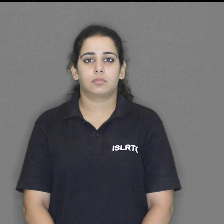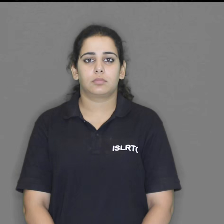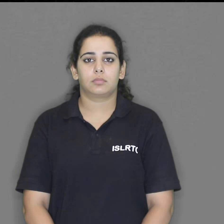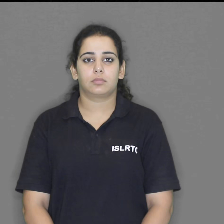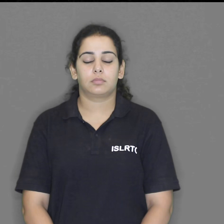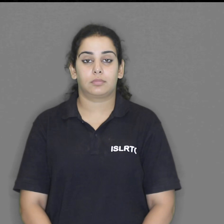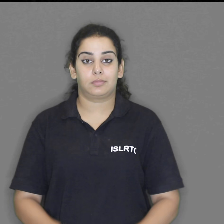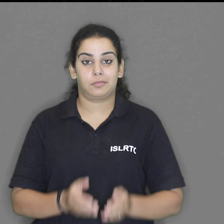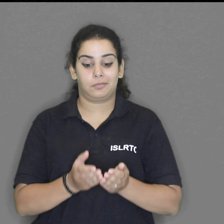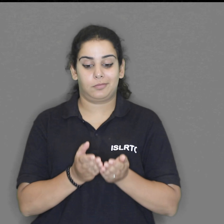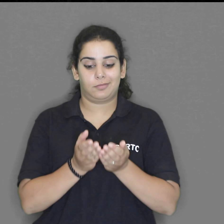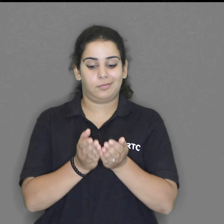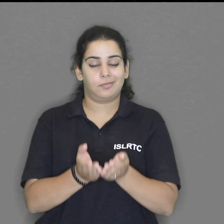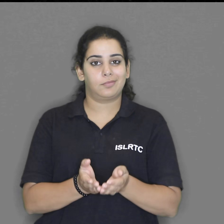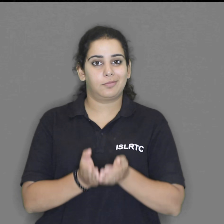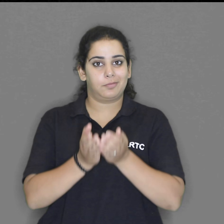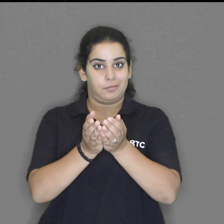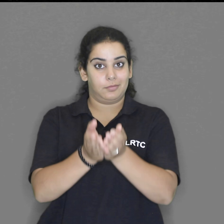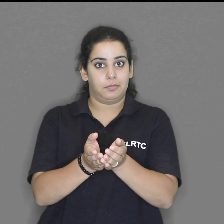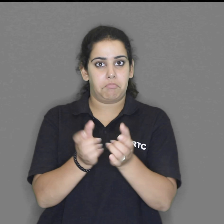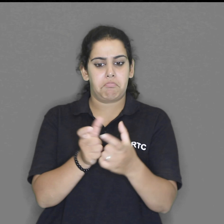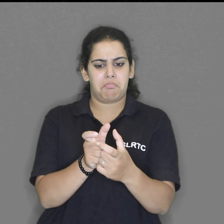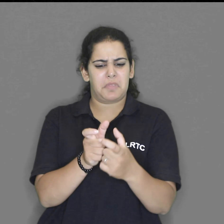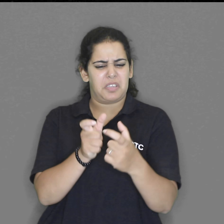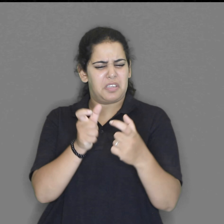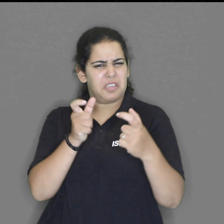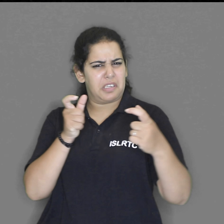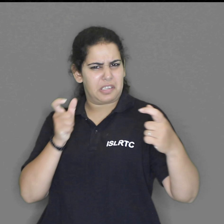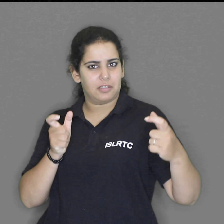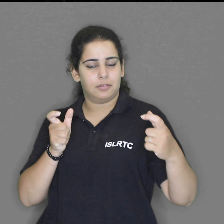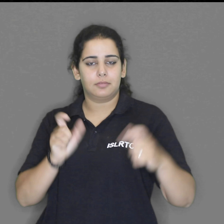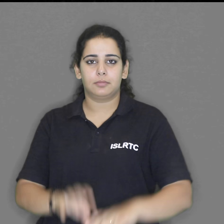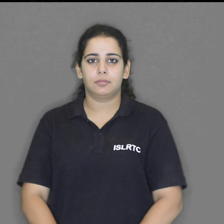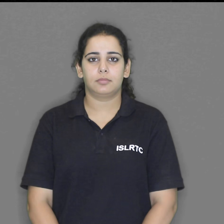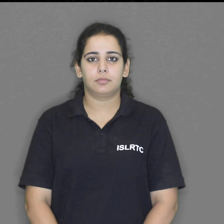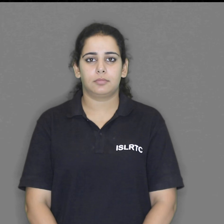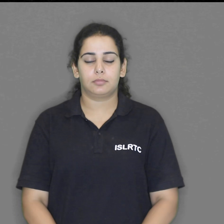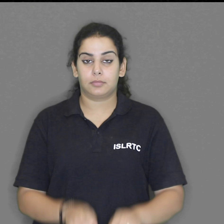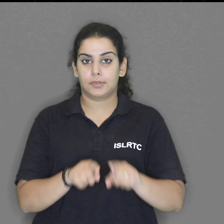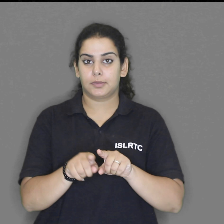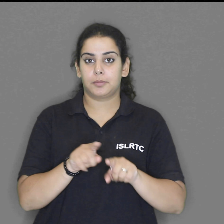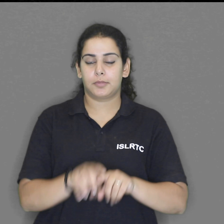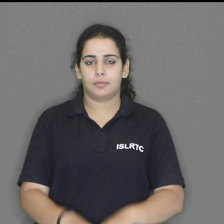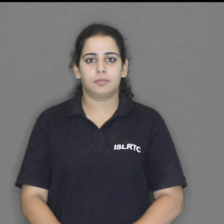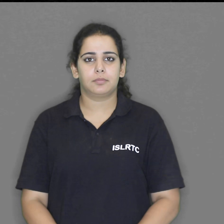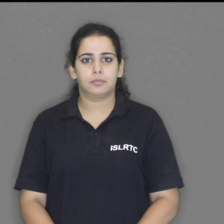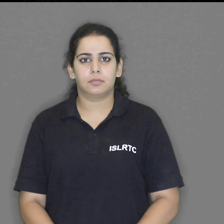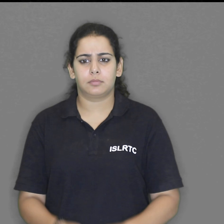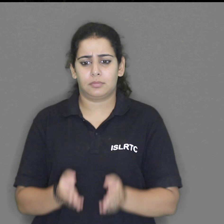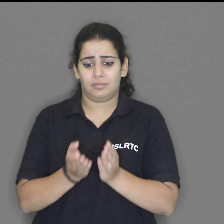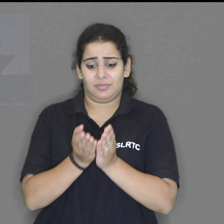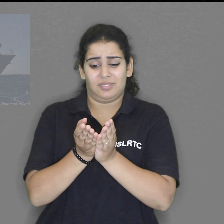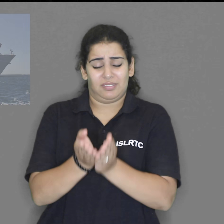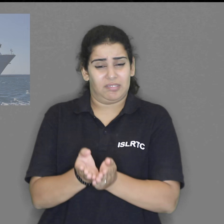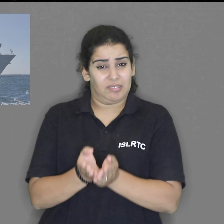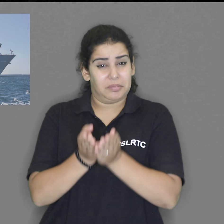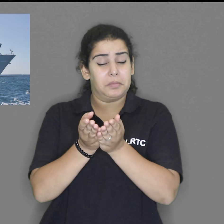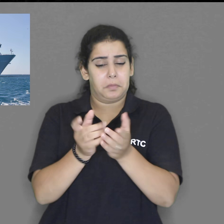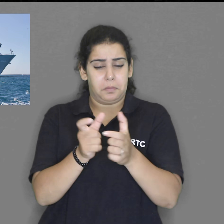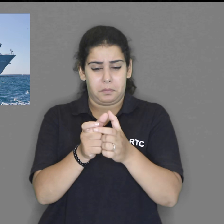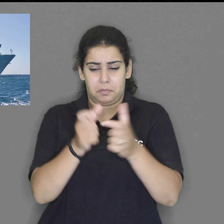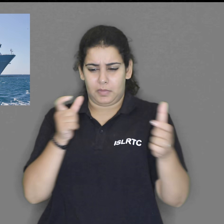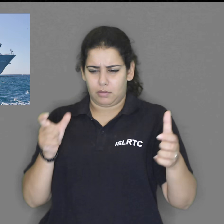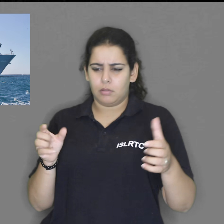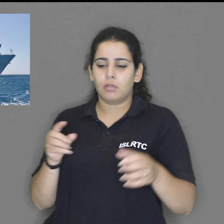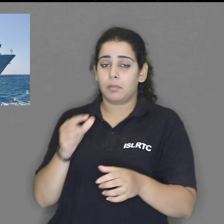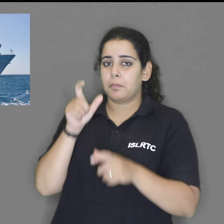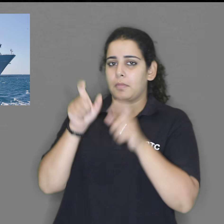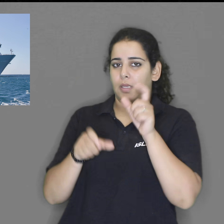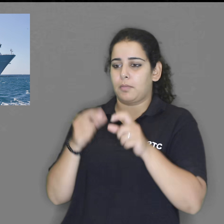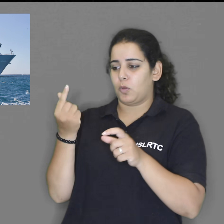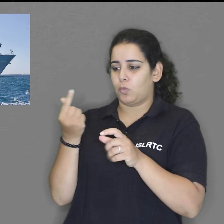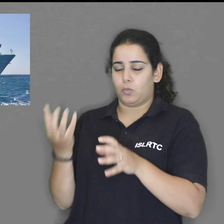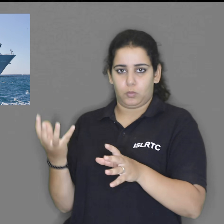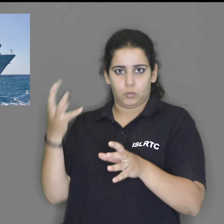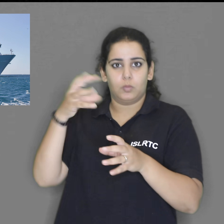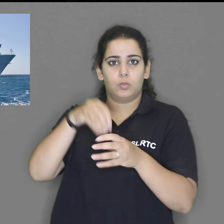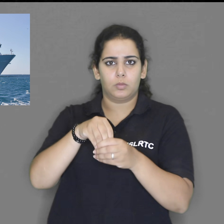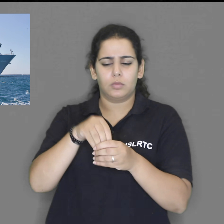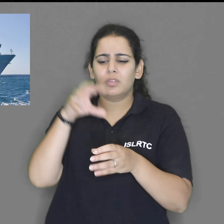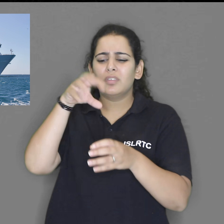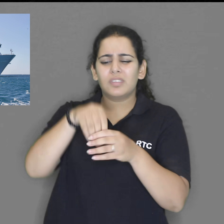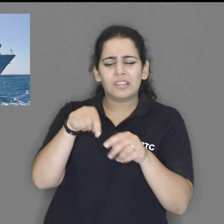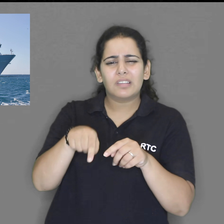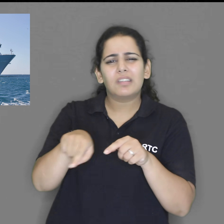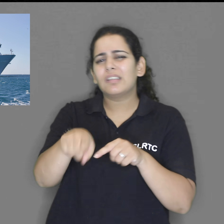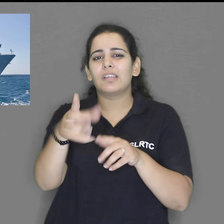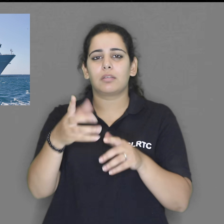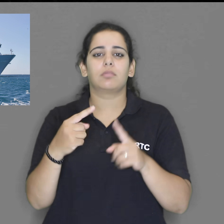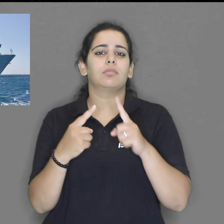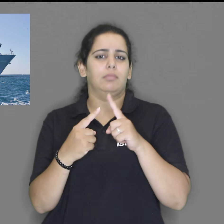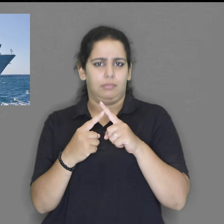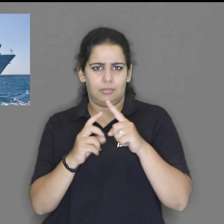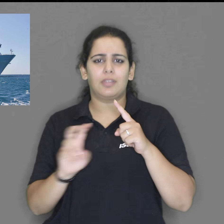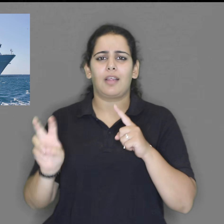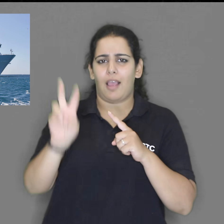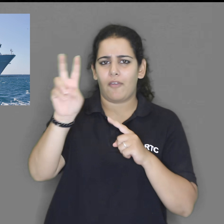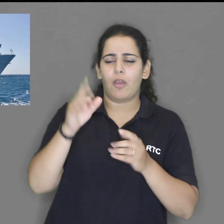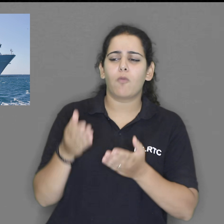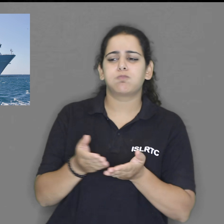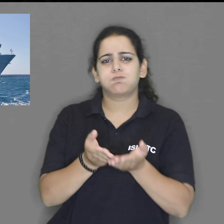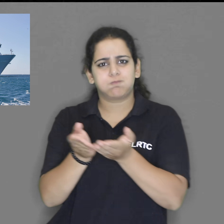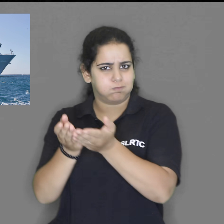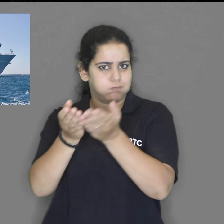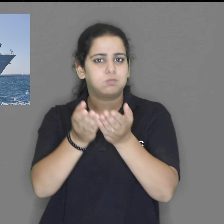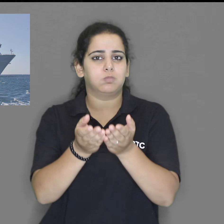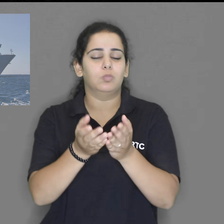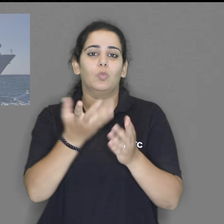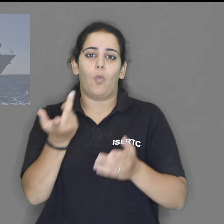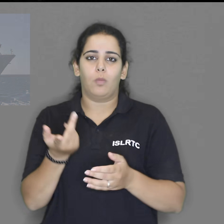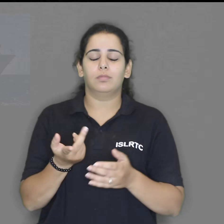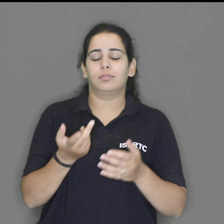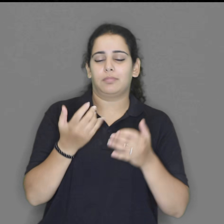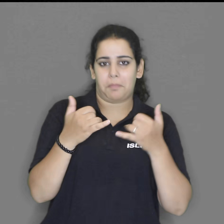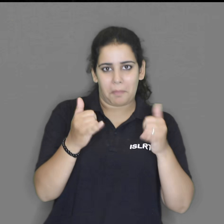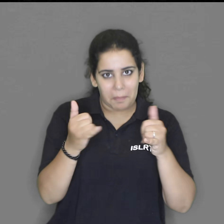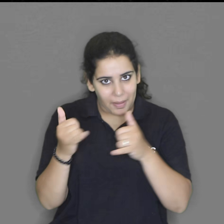Cruise ship A large passenger ship designed for recreational travel on waterways often providing various amenities and entertainment